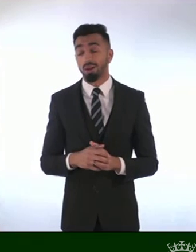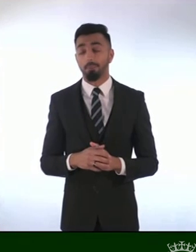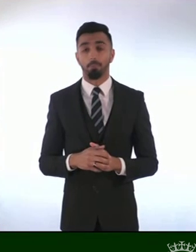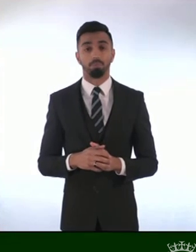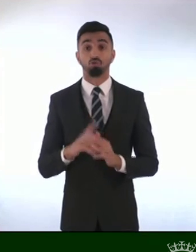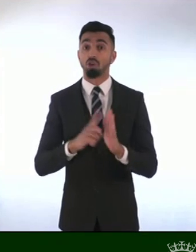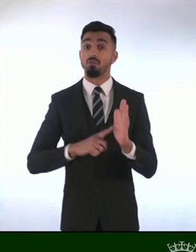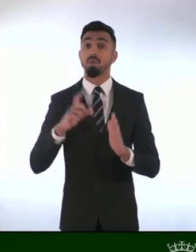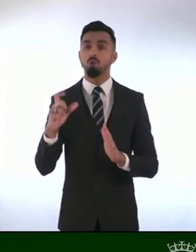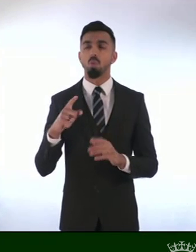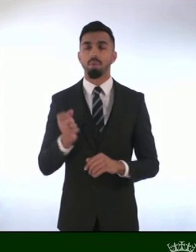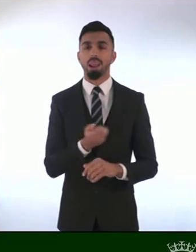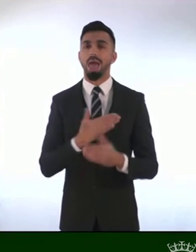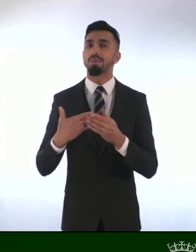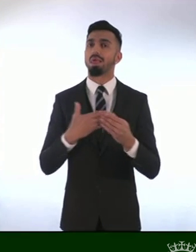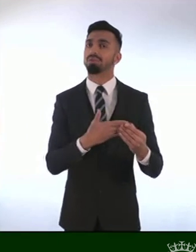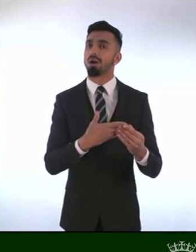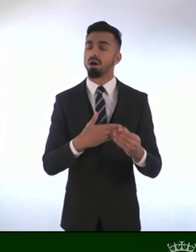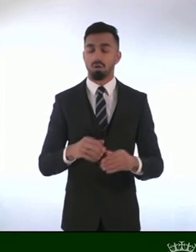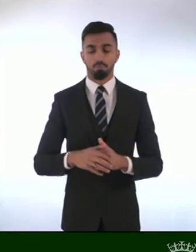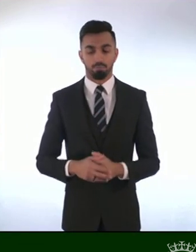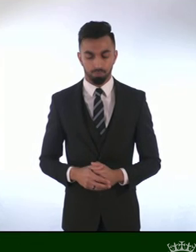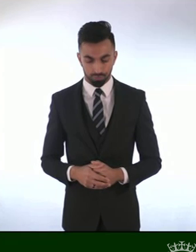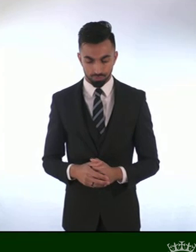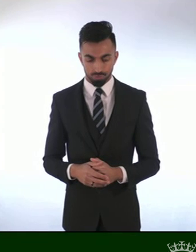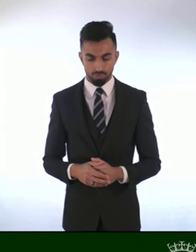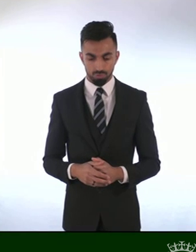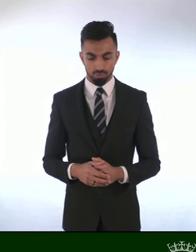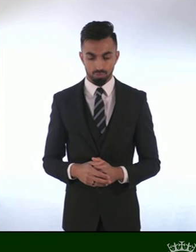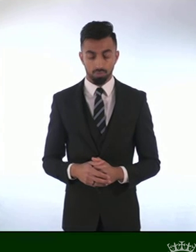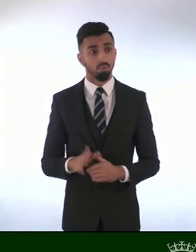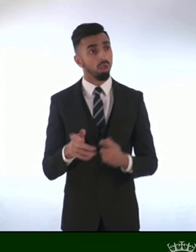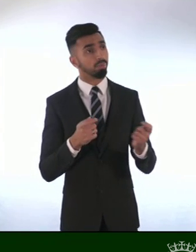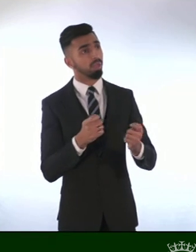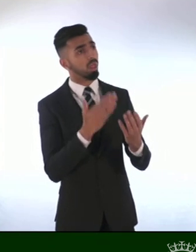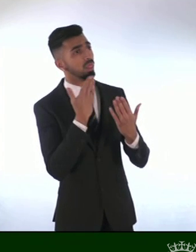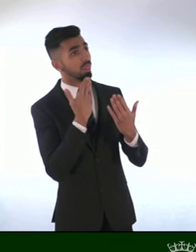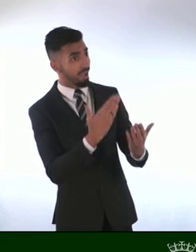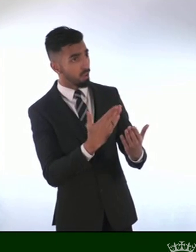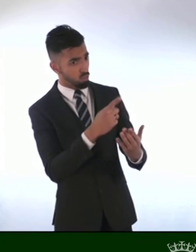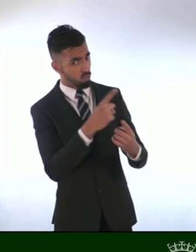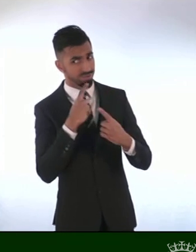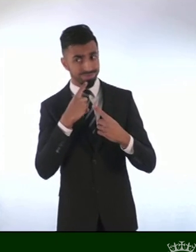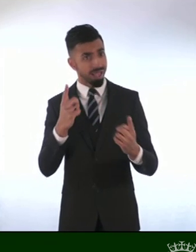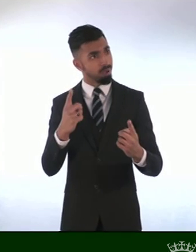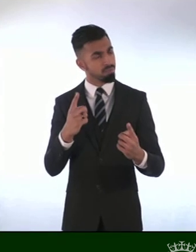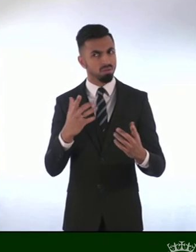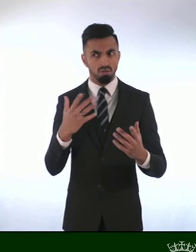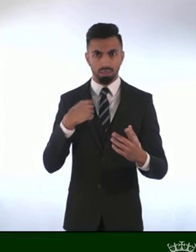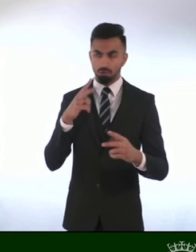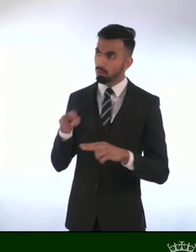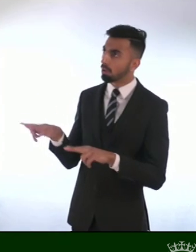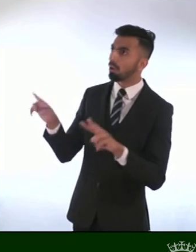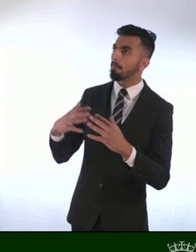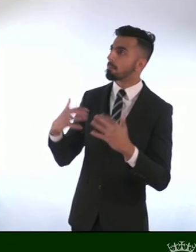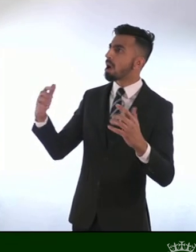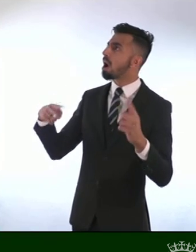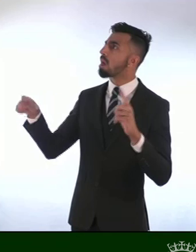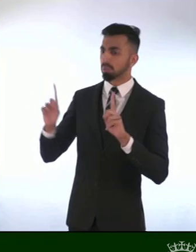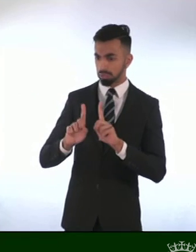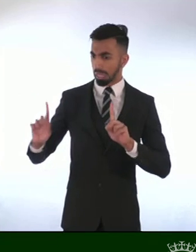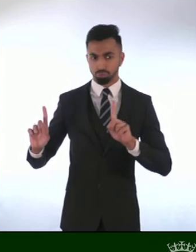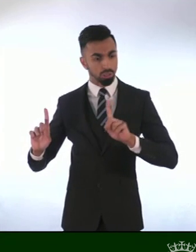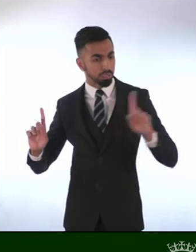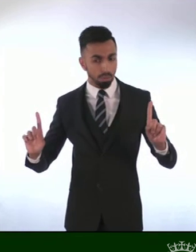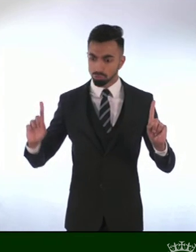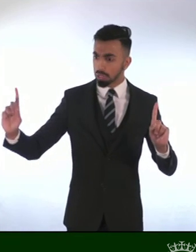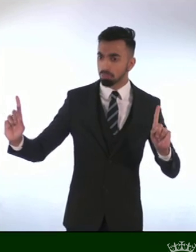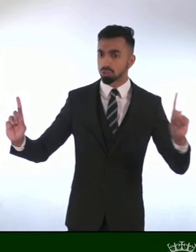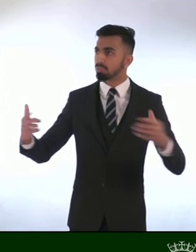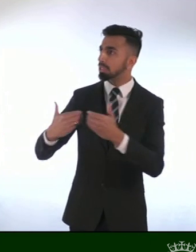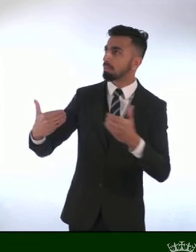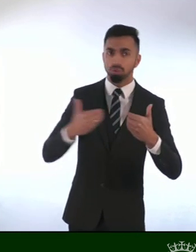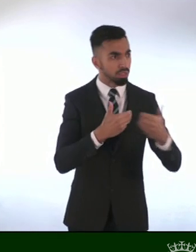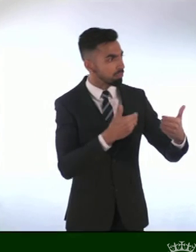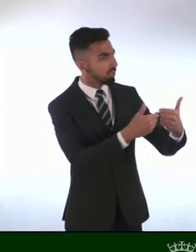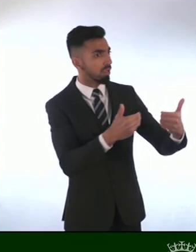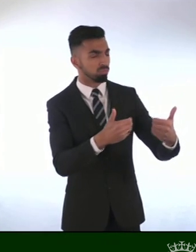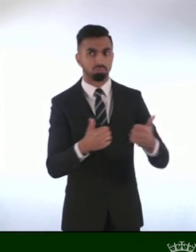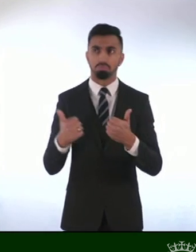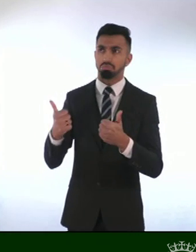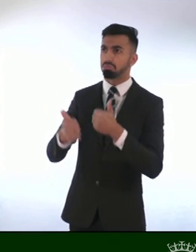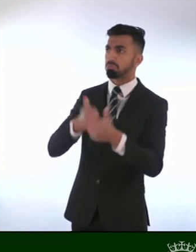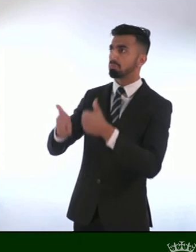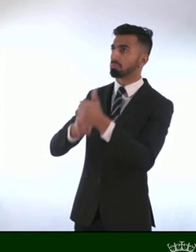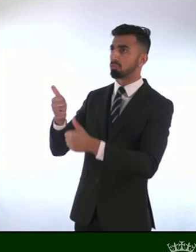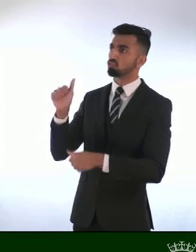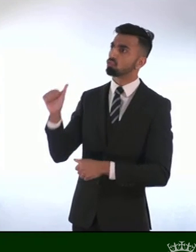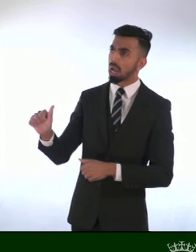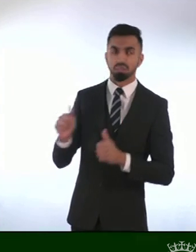Thank you for your statement, Mr Speaker. I thank MPs for the very responsible approach they have taken to today’s Question Time by sitting a suitable distance apart to avoid cross-fertilisation of this horrible disease.